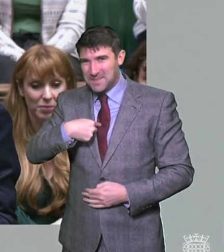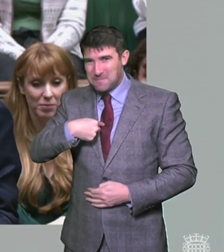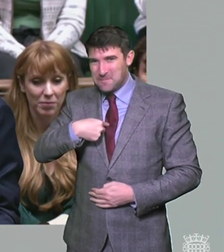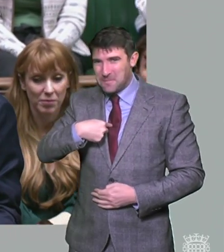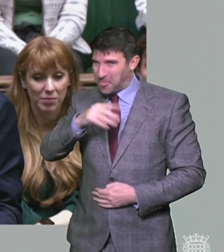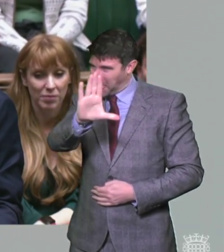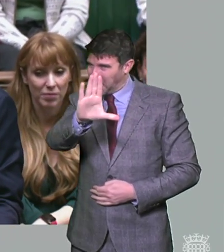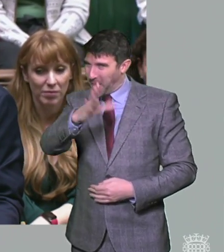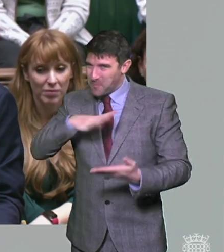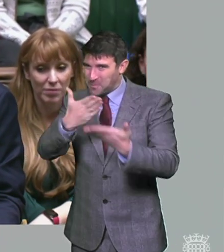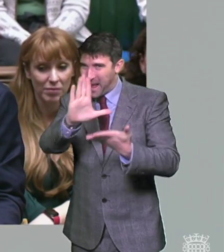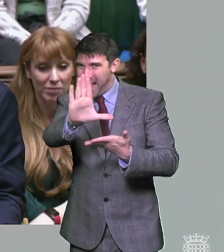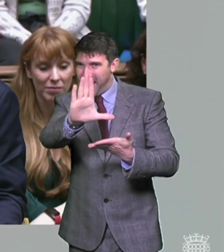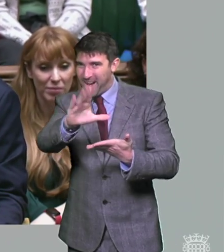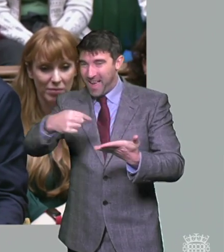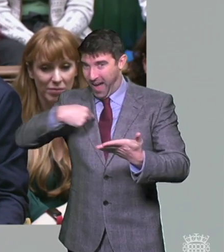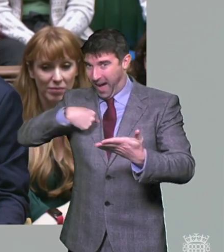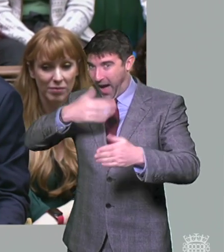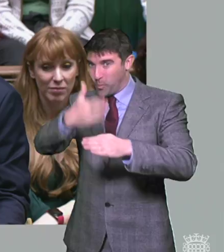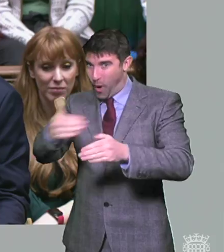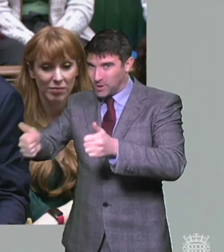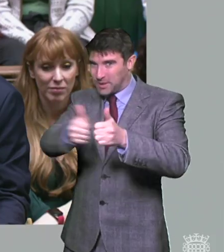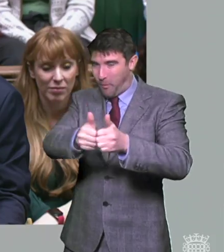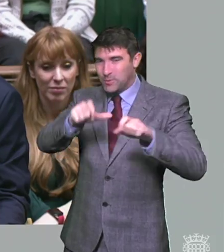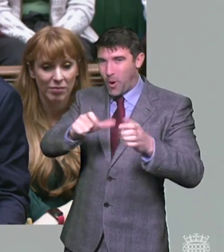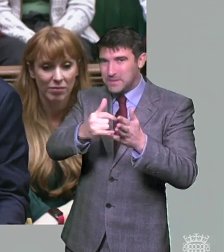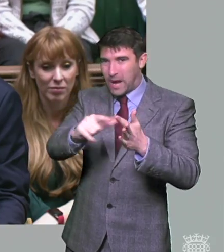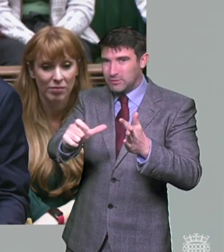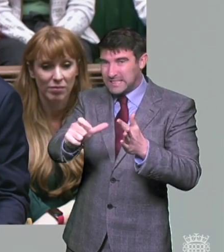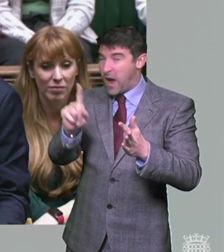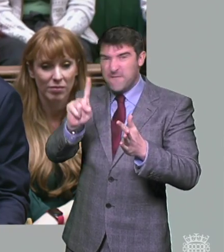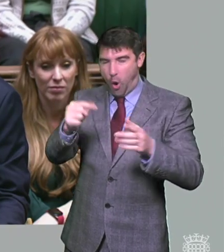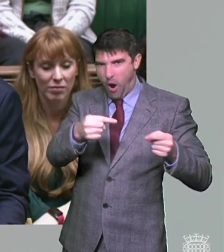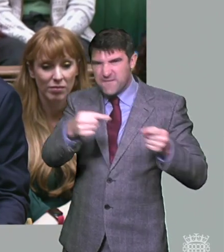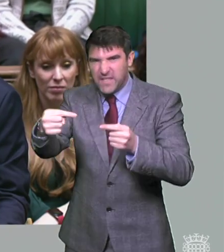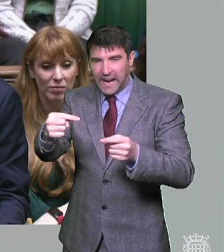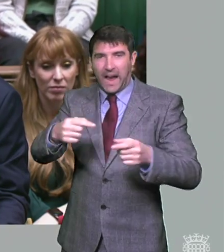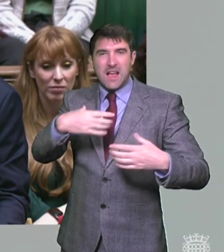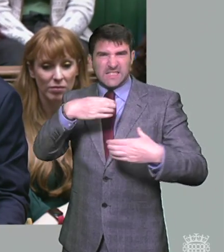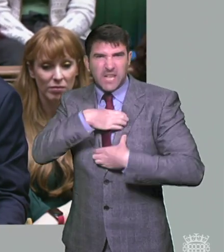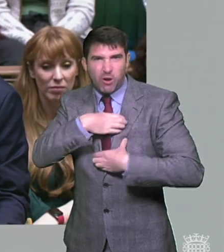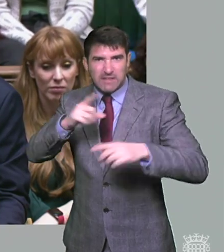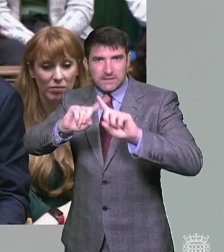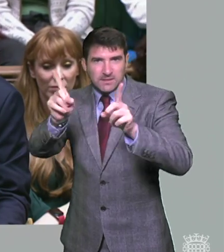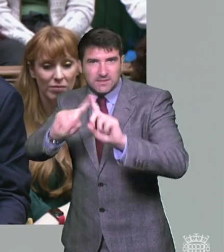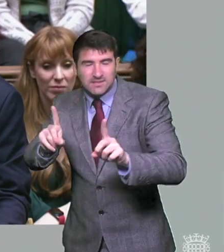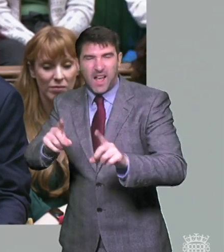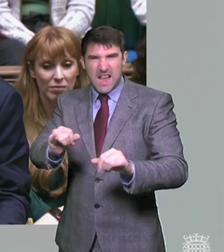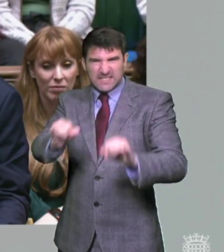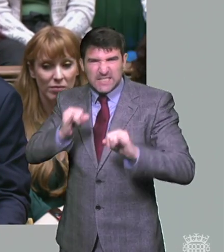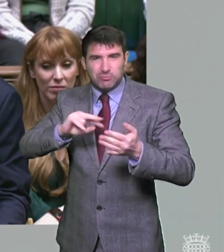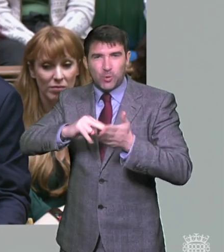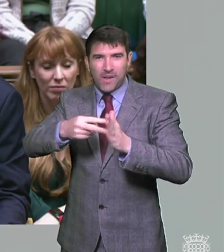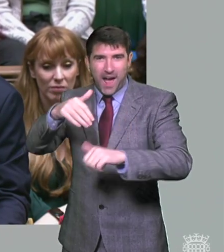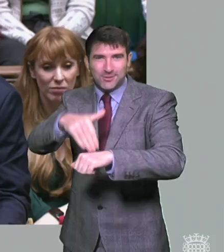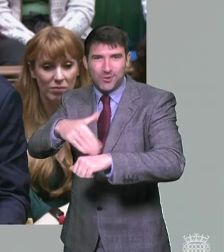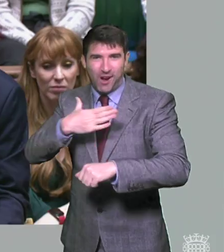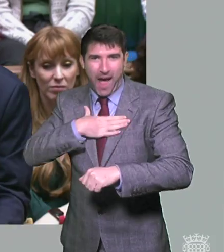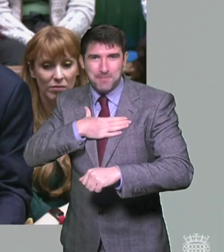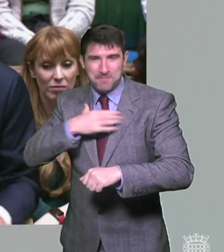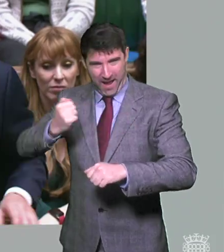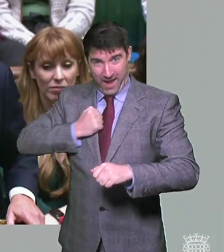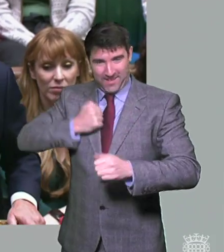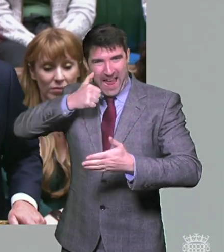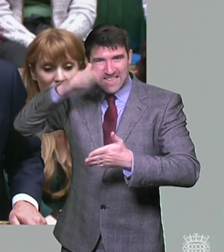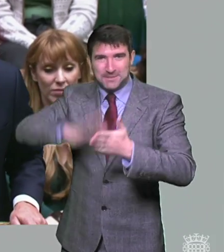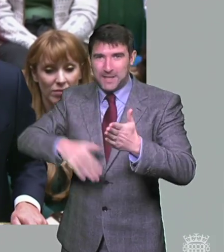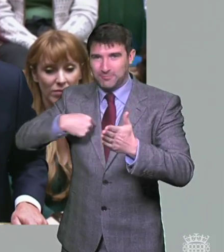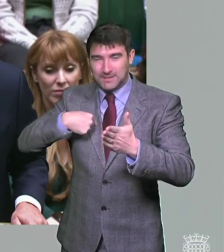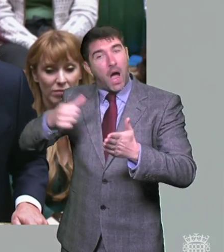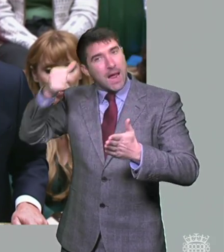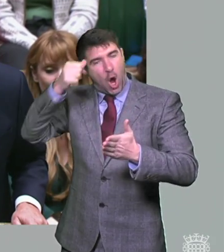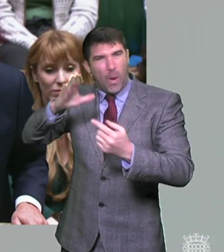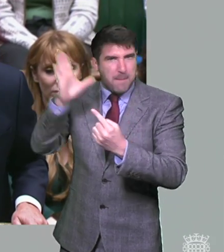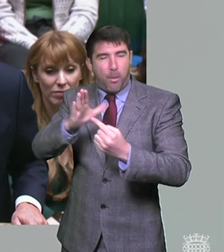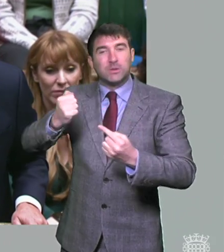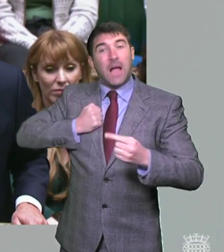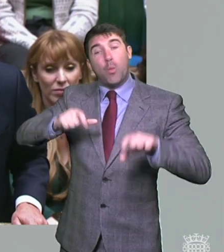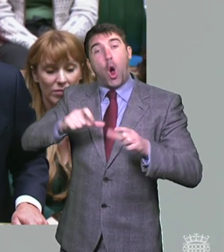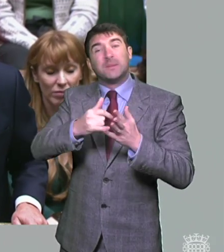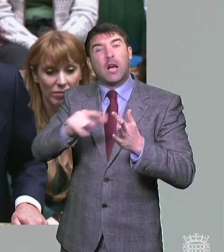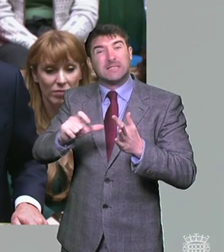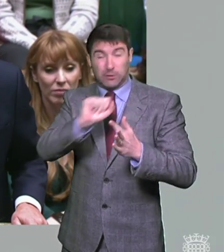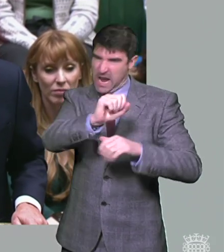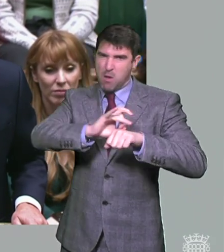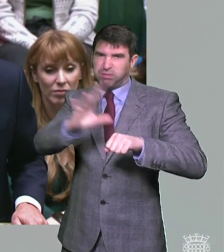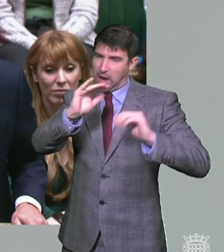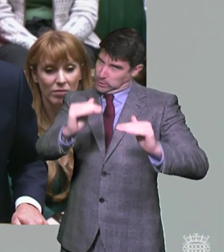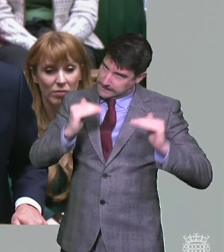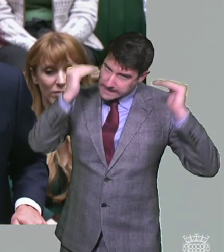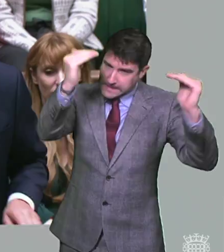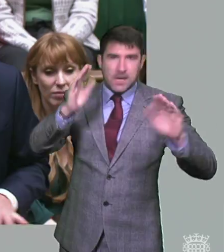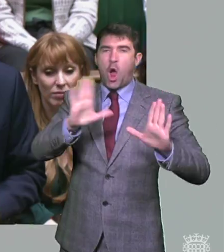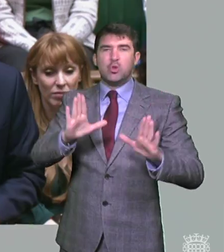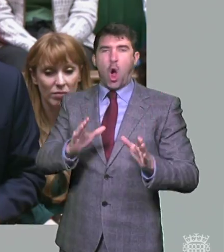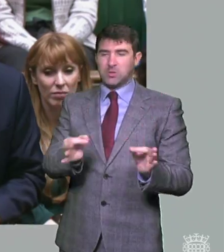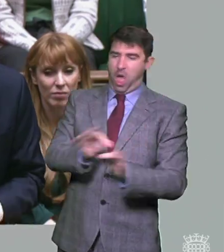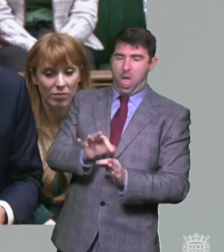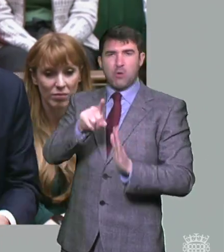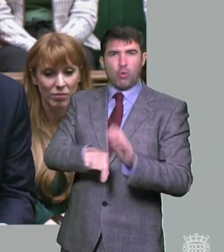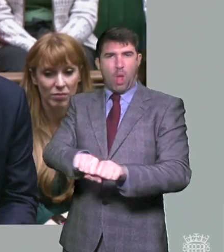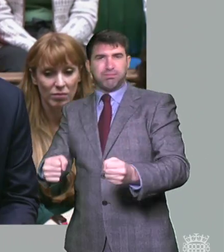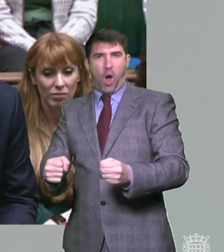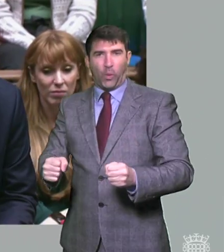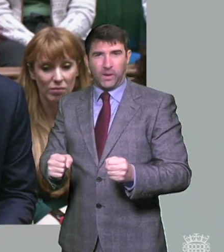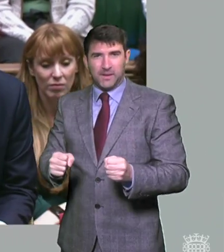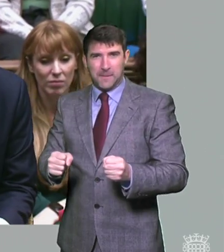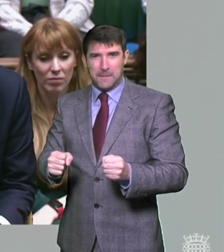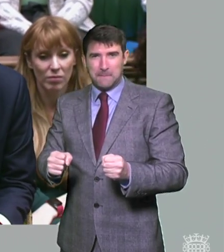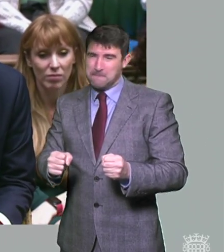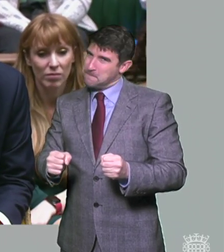I worked with Home Secretaries to take on terrorists and serious organised crime, and I know at first hand how important it is that we have a Home Secretary whose integrity and professionalism are beyond question.